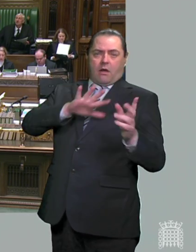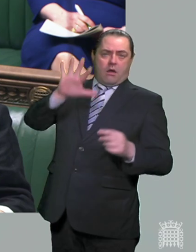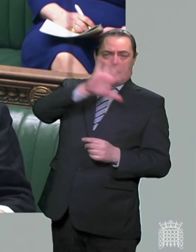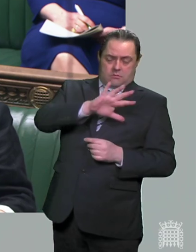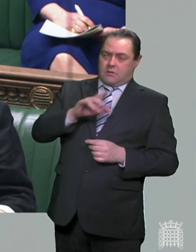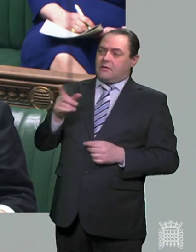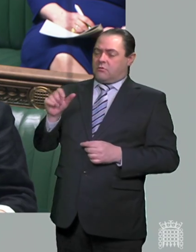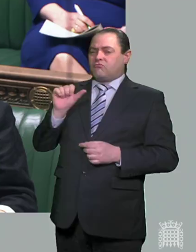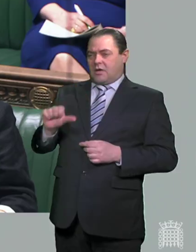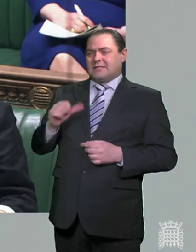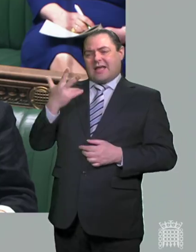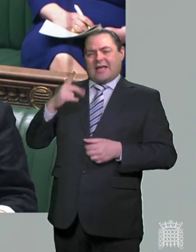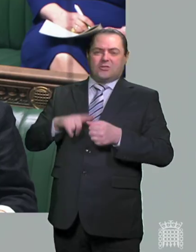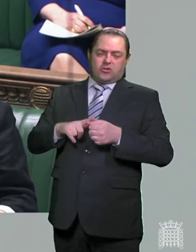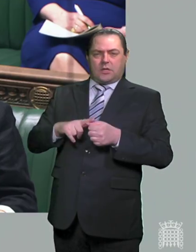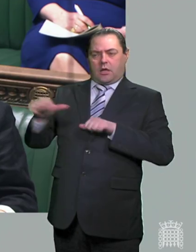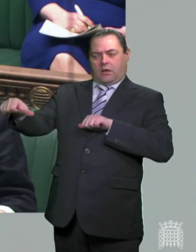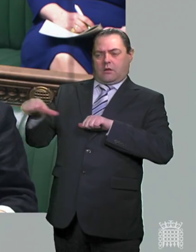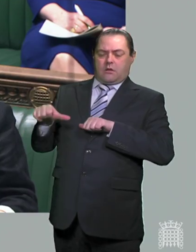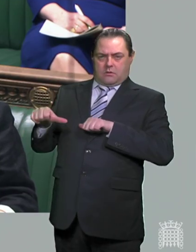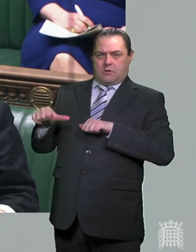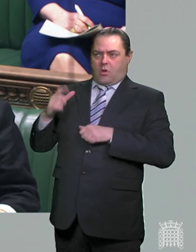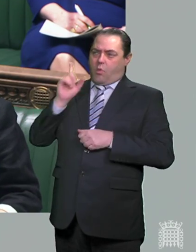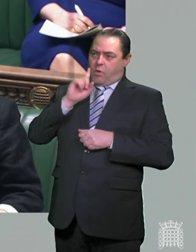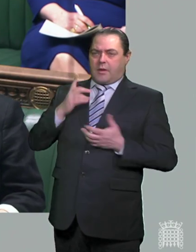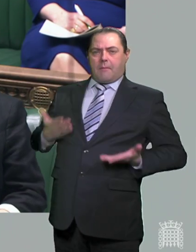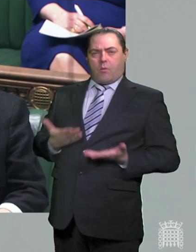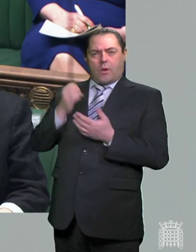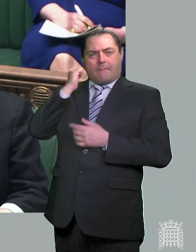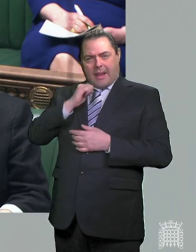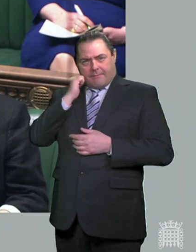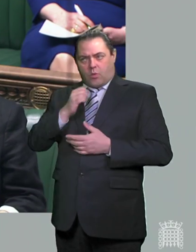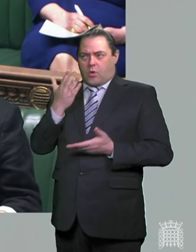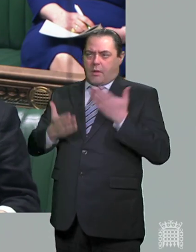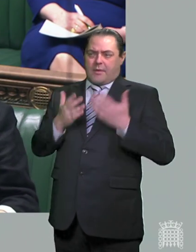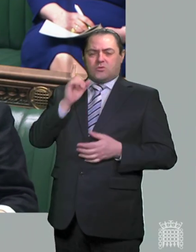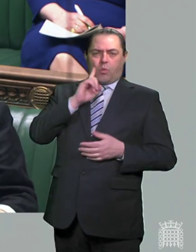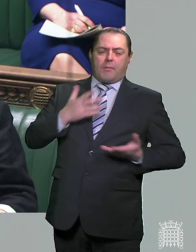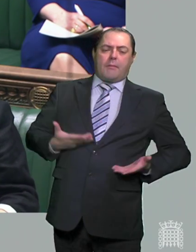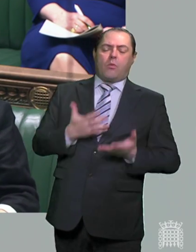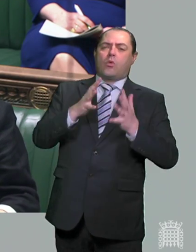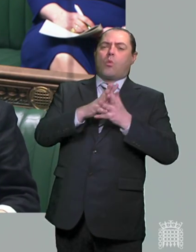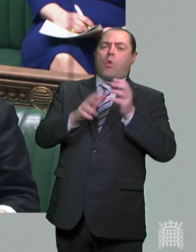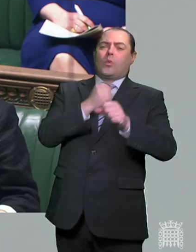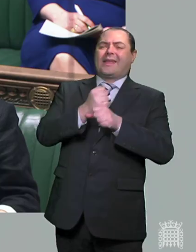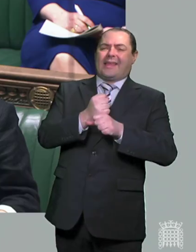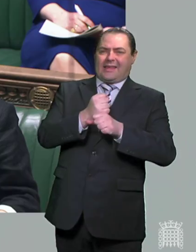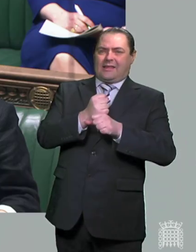There is an eight-year difference in life expectancy between a woman born in Blackpool and a woman born in Woking, and we want to end that.